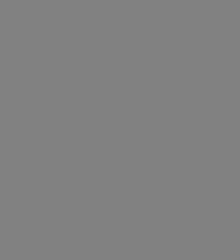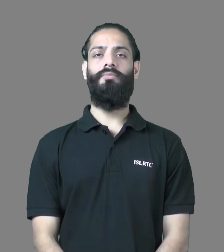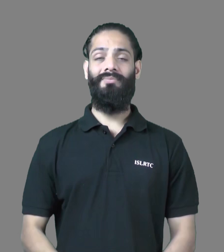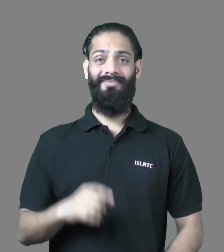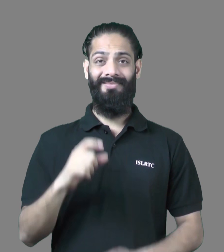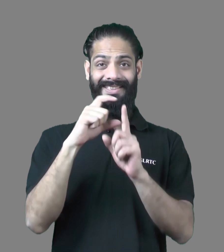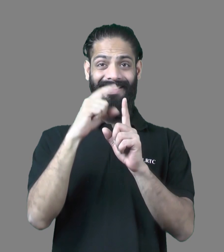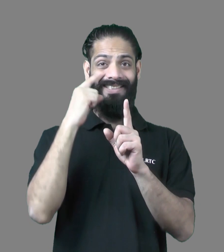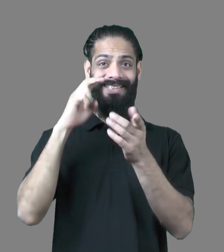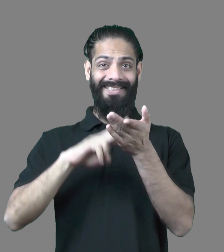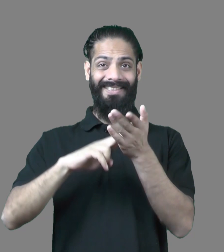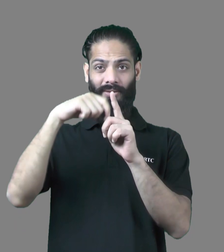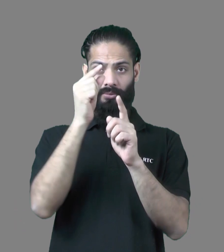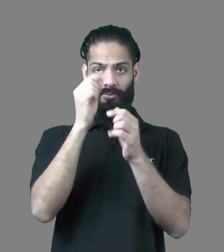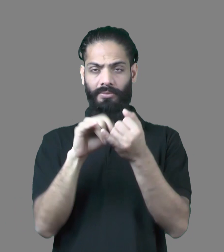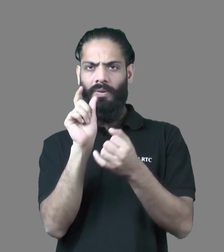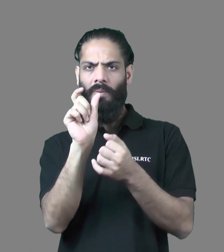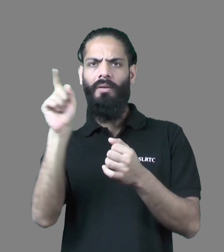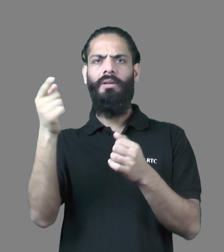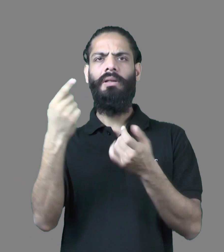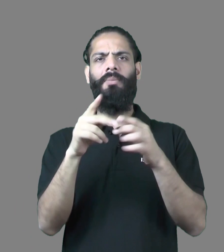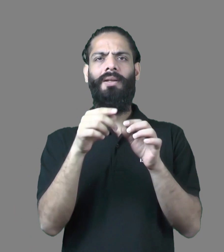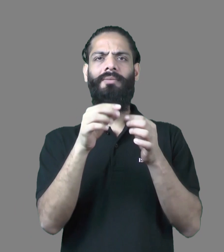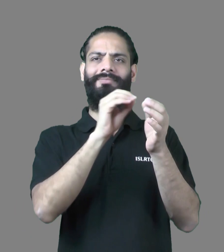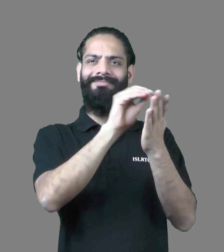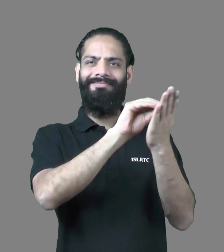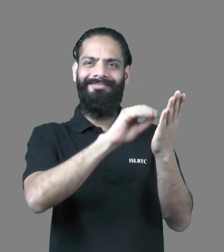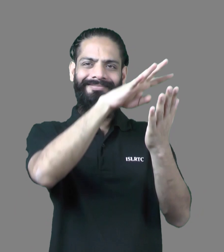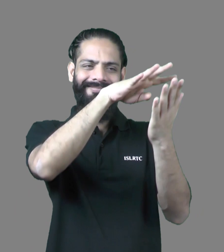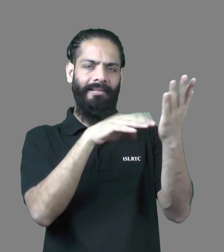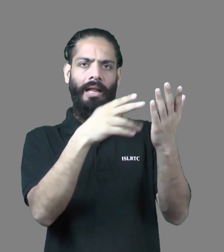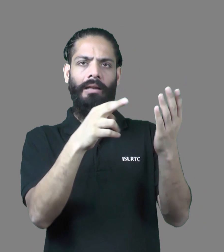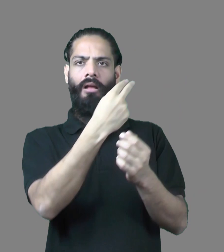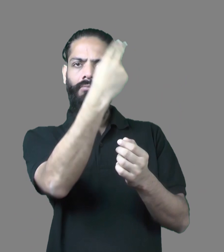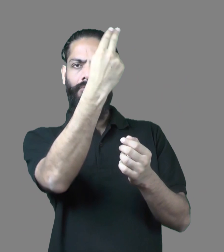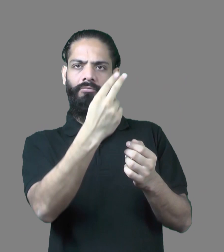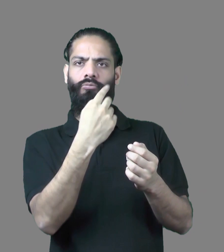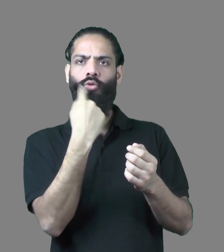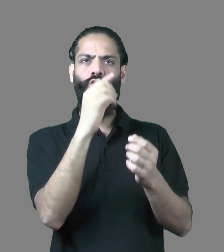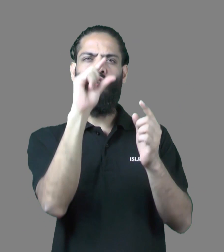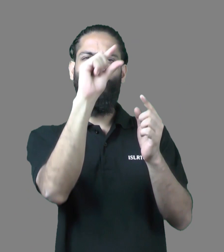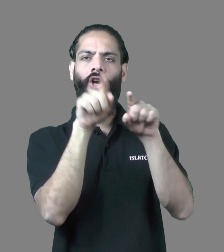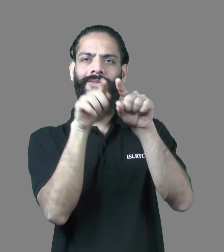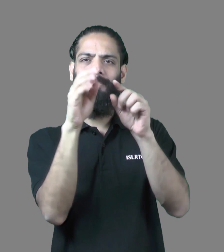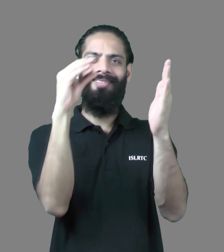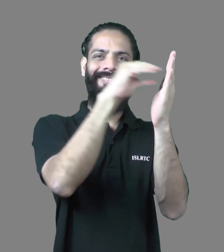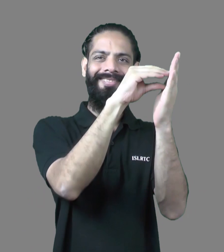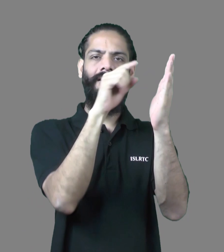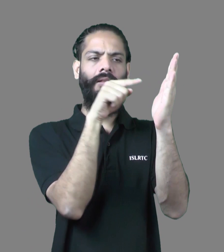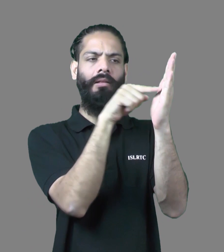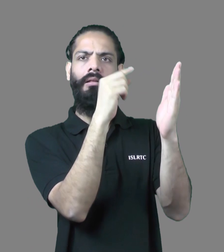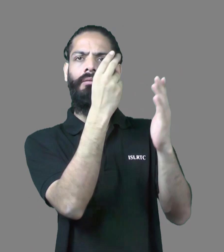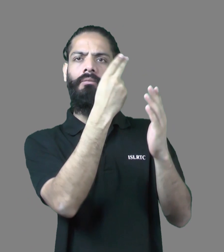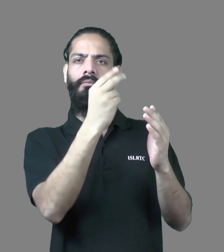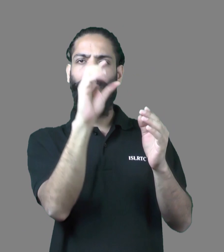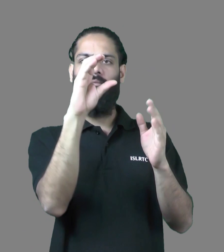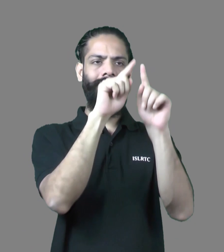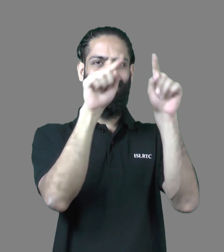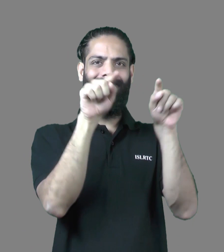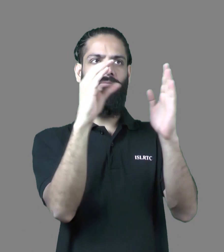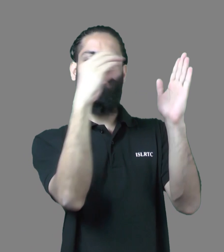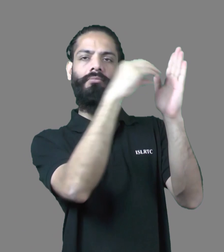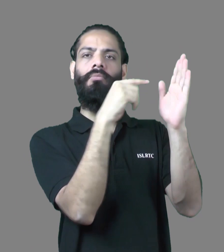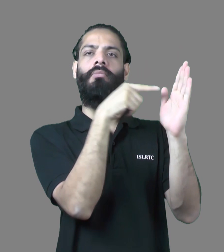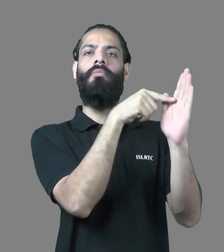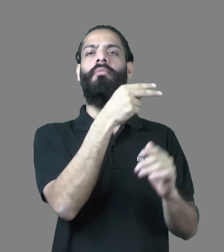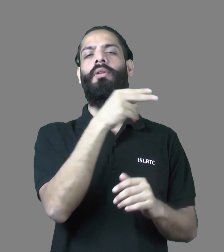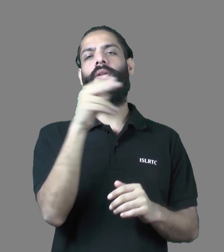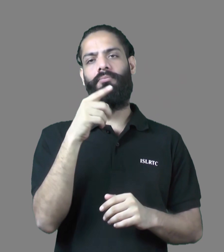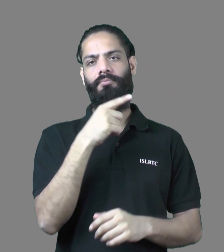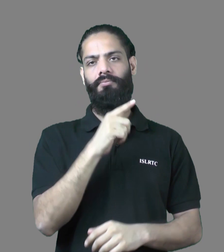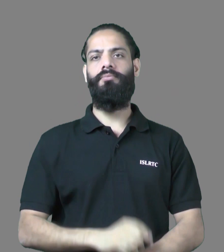Dinkus